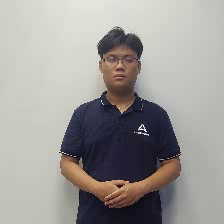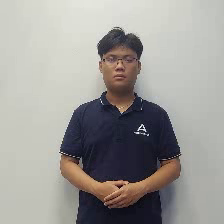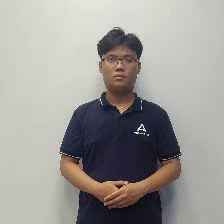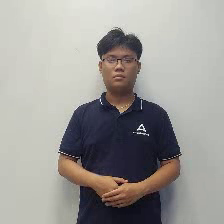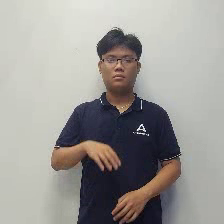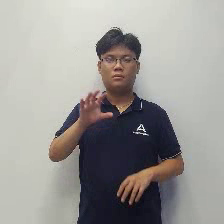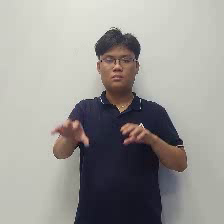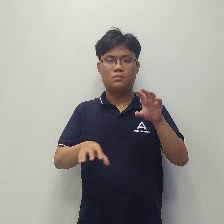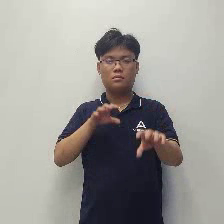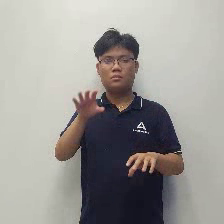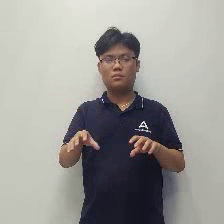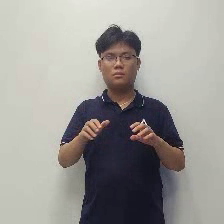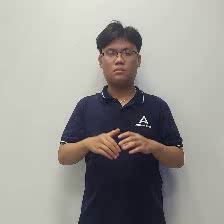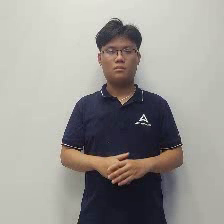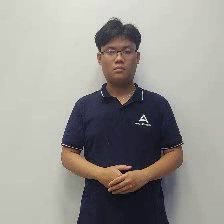Con gấu